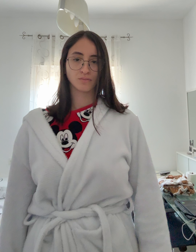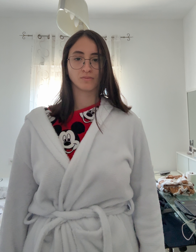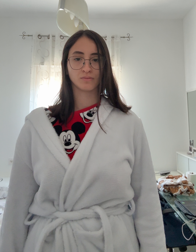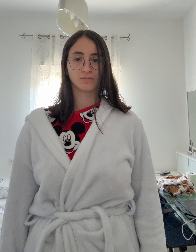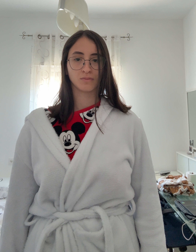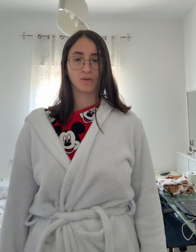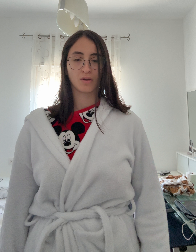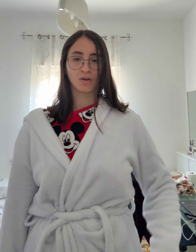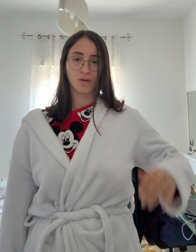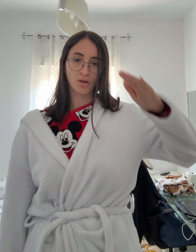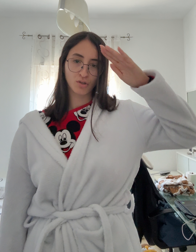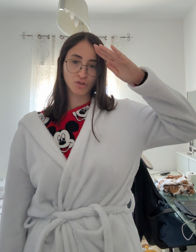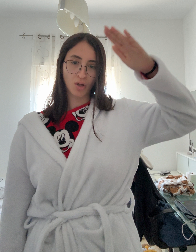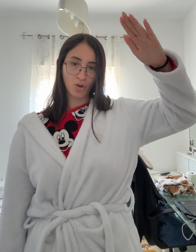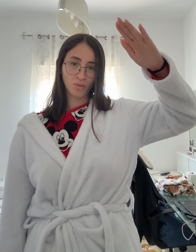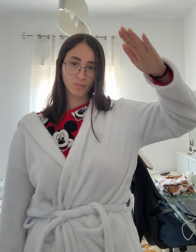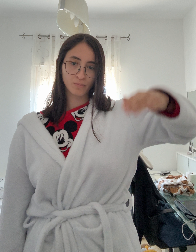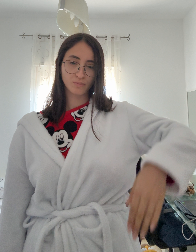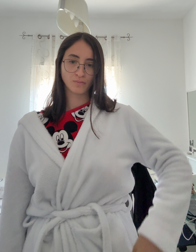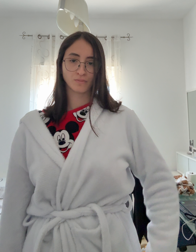שלום